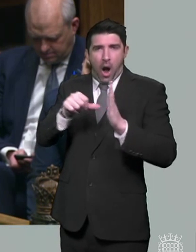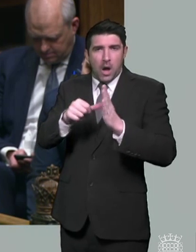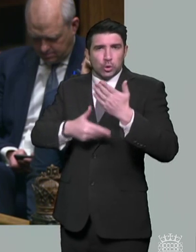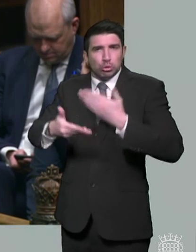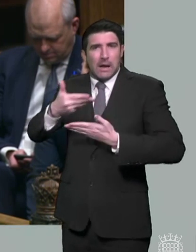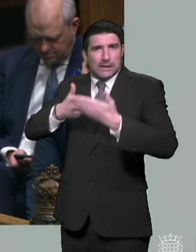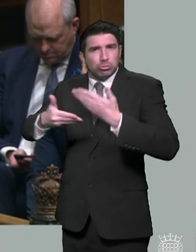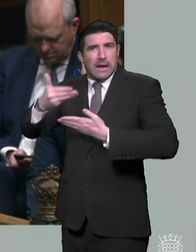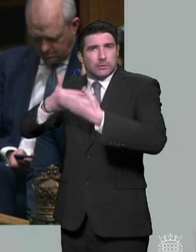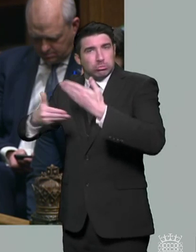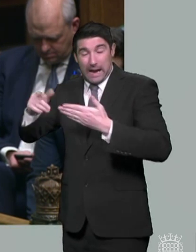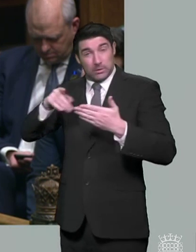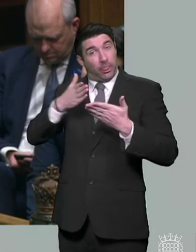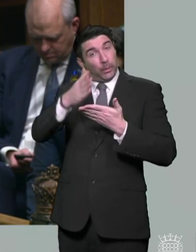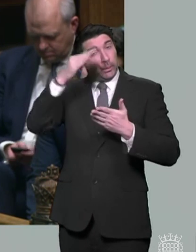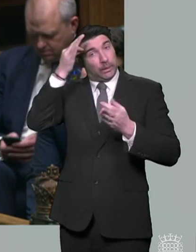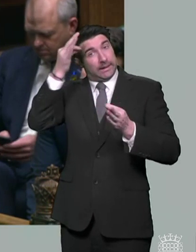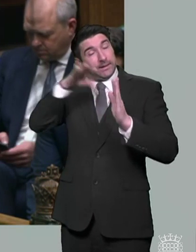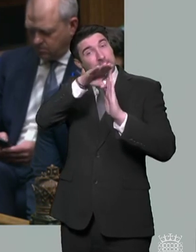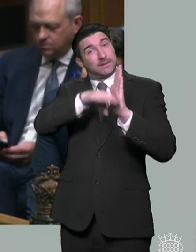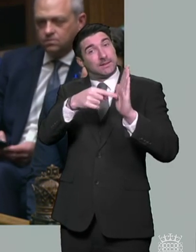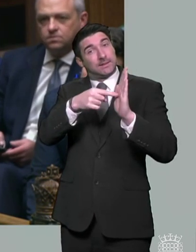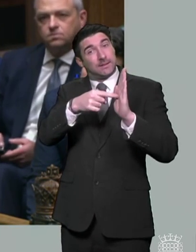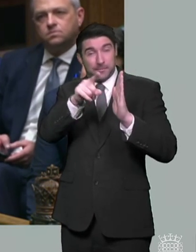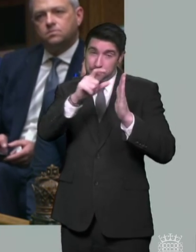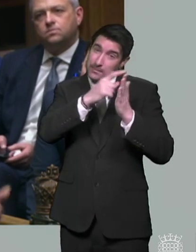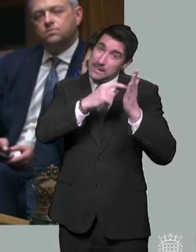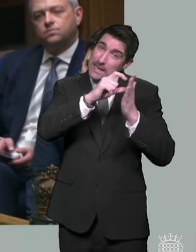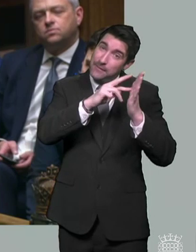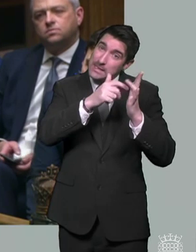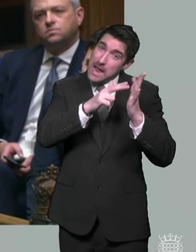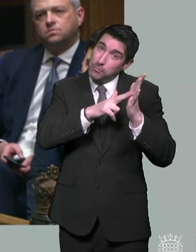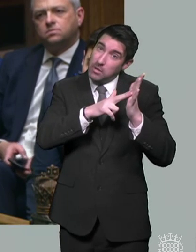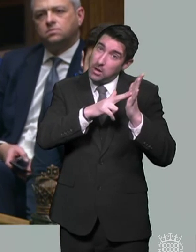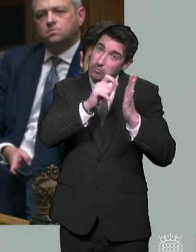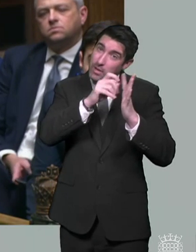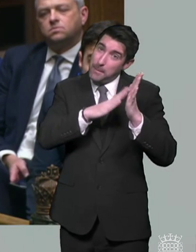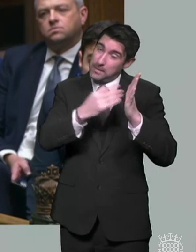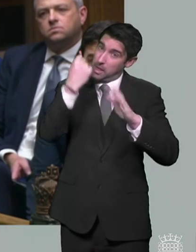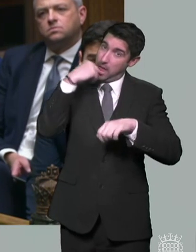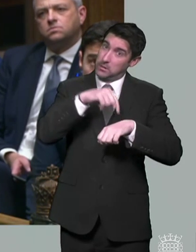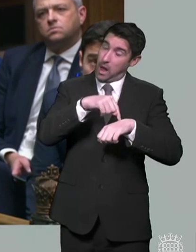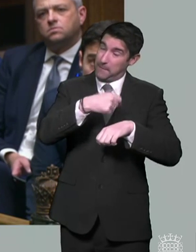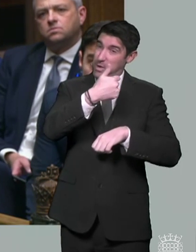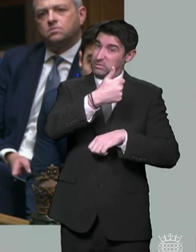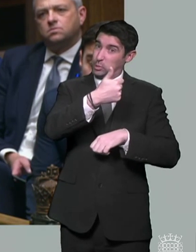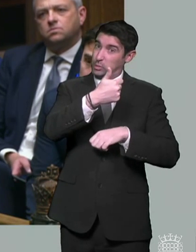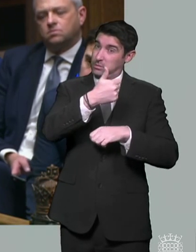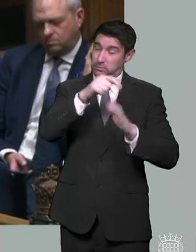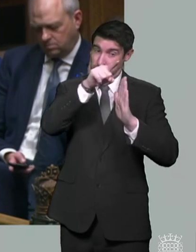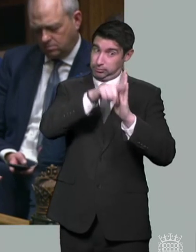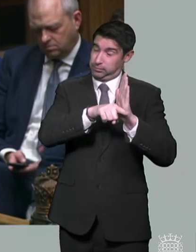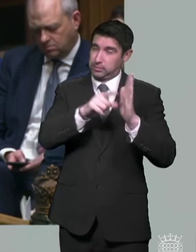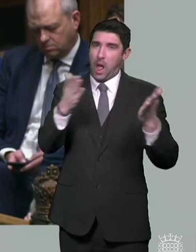Last month’s document, “The benefits of Brexit”, repeats that mistake and vetoes one in, two out for another toothless regime.